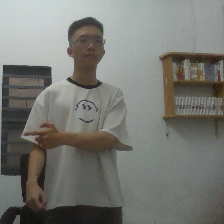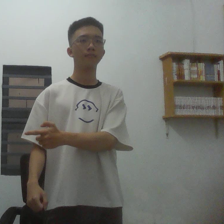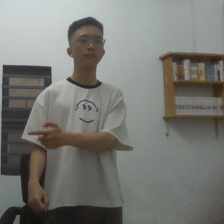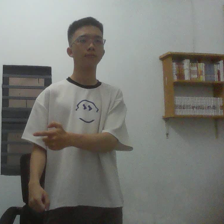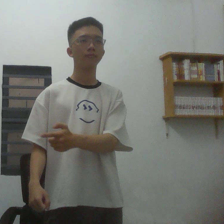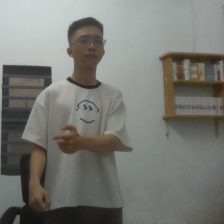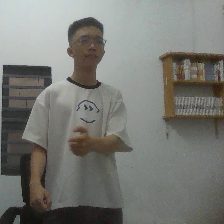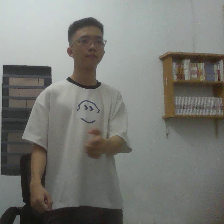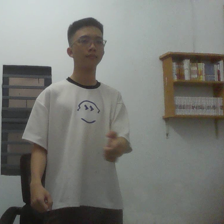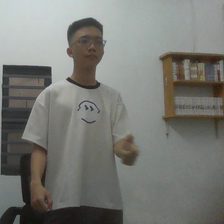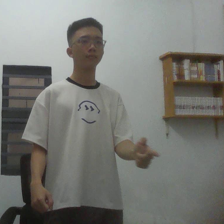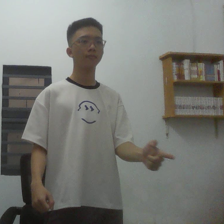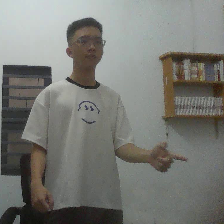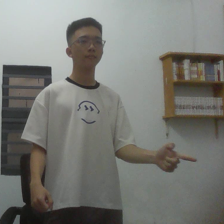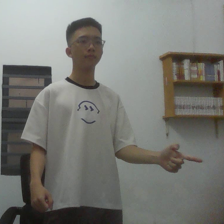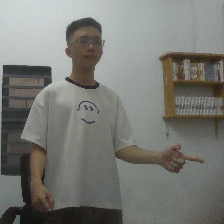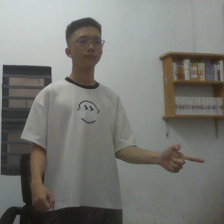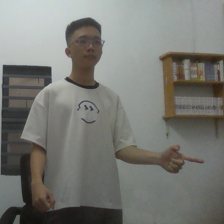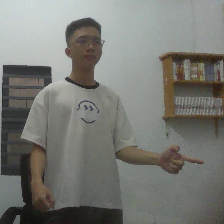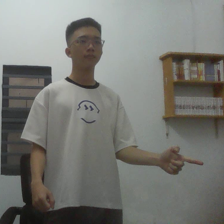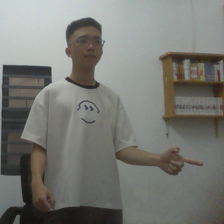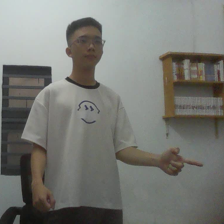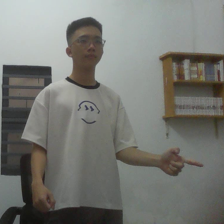cac ban